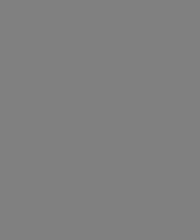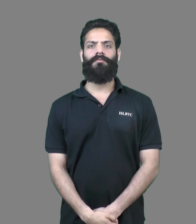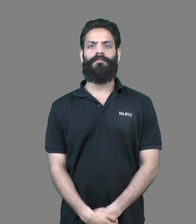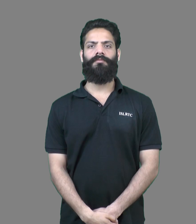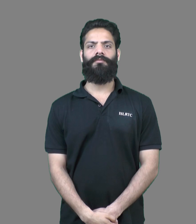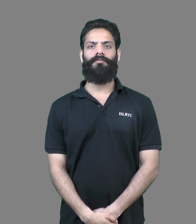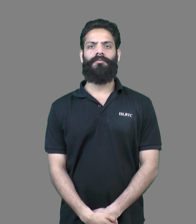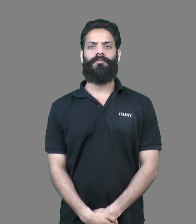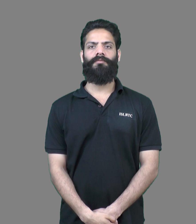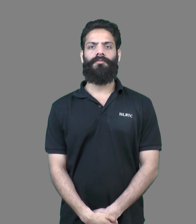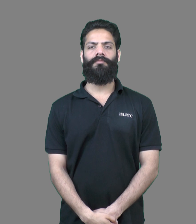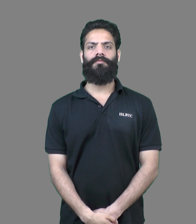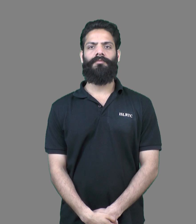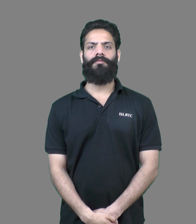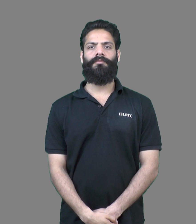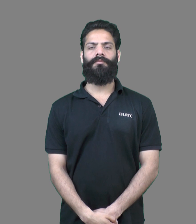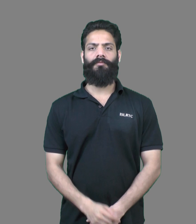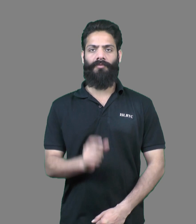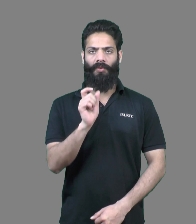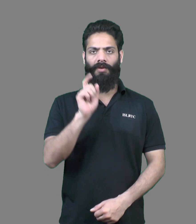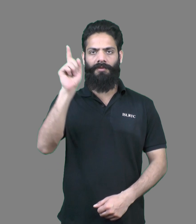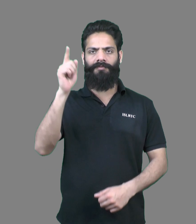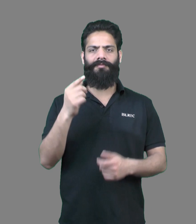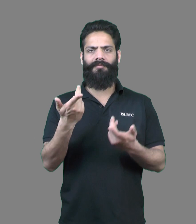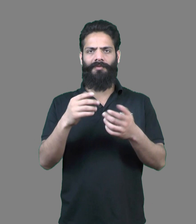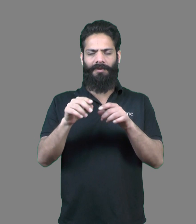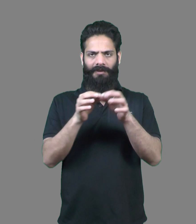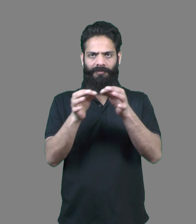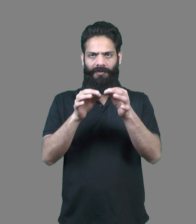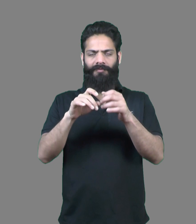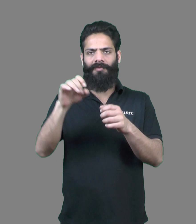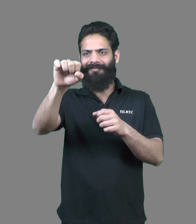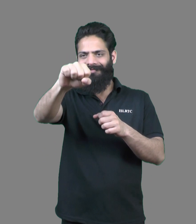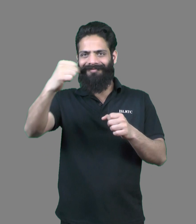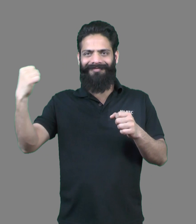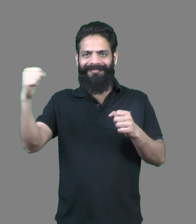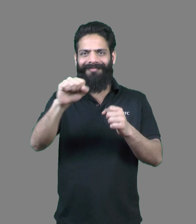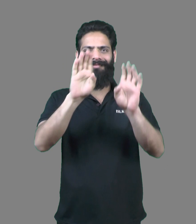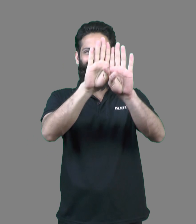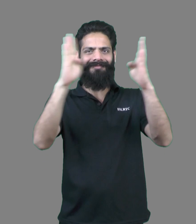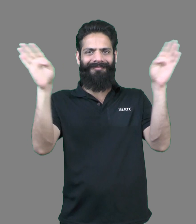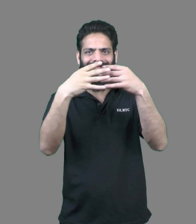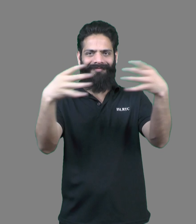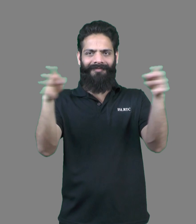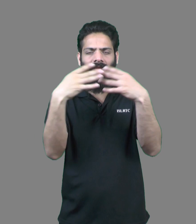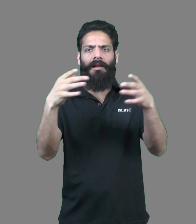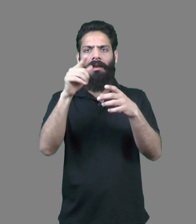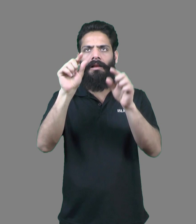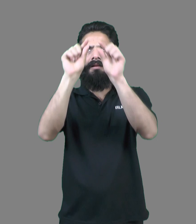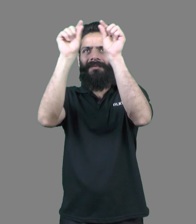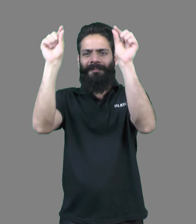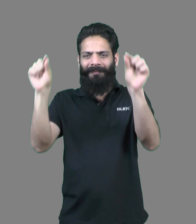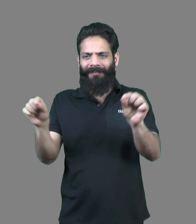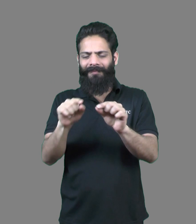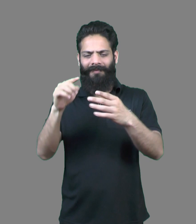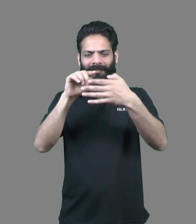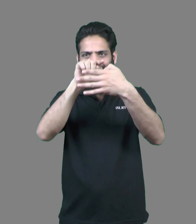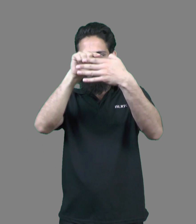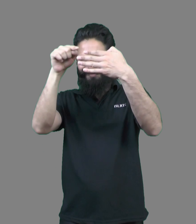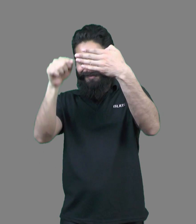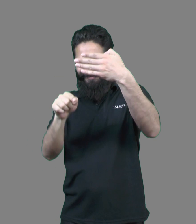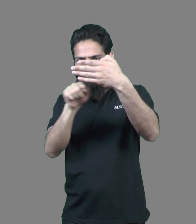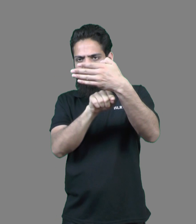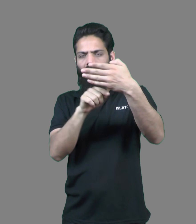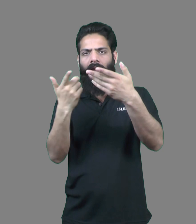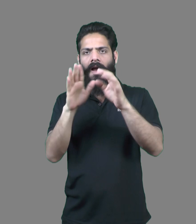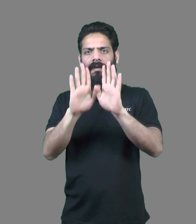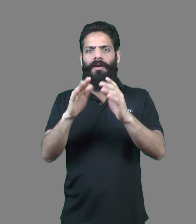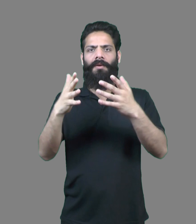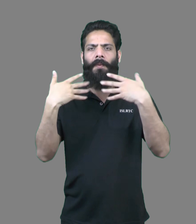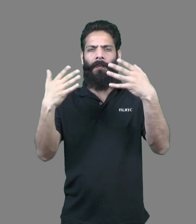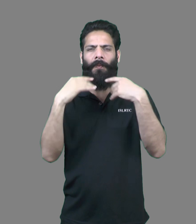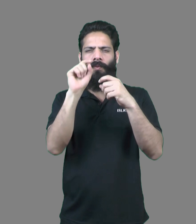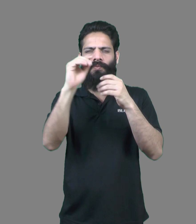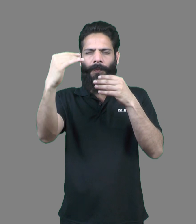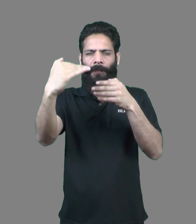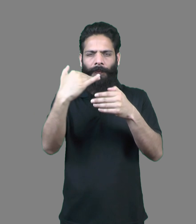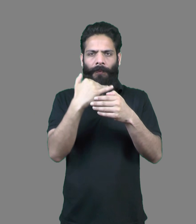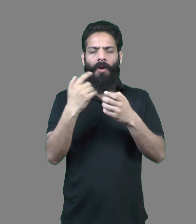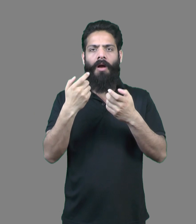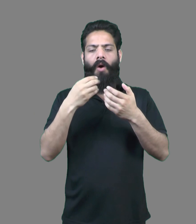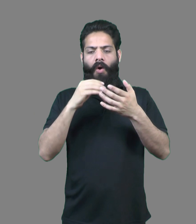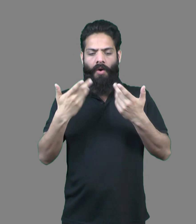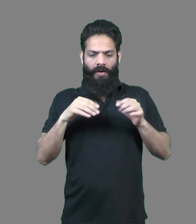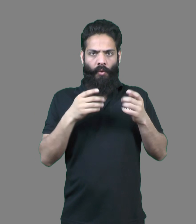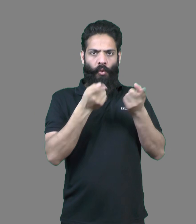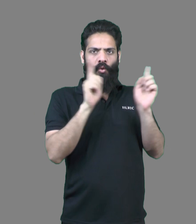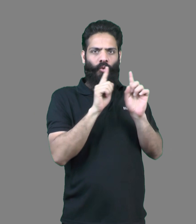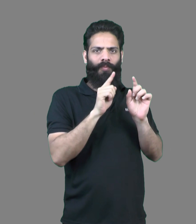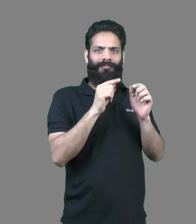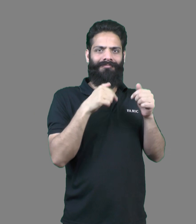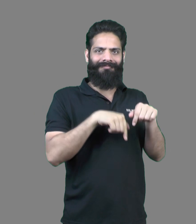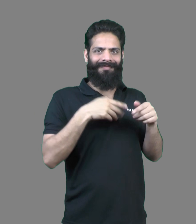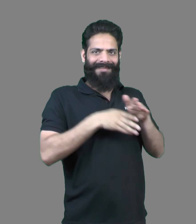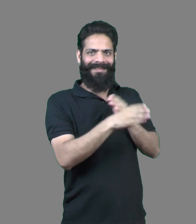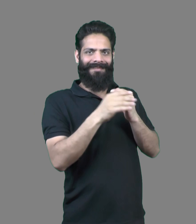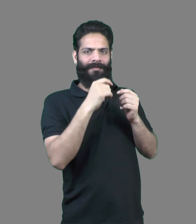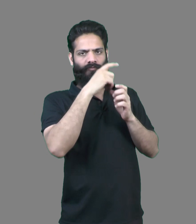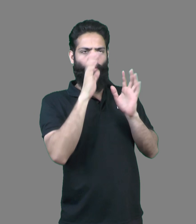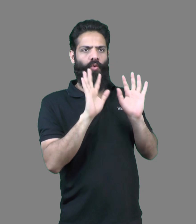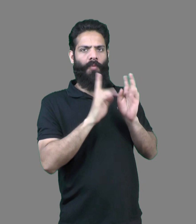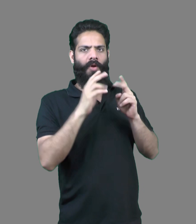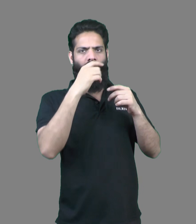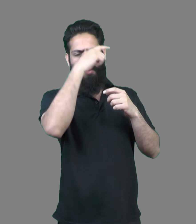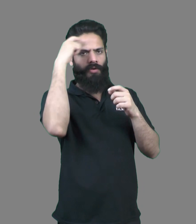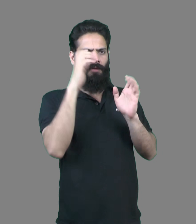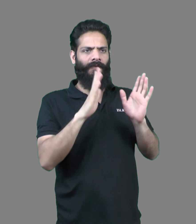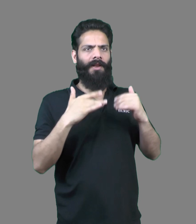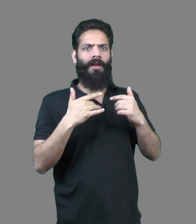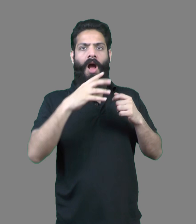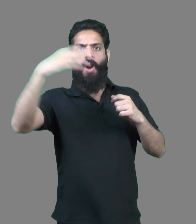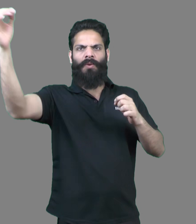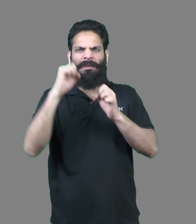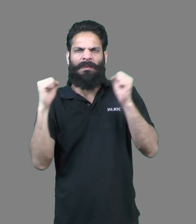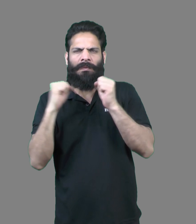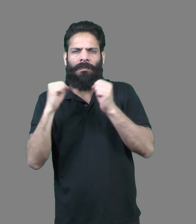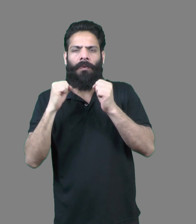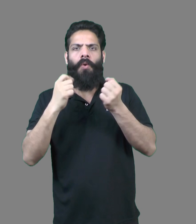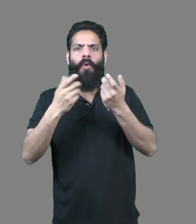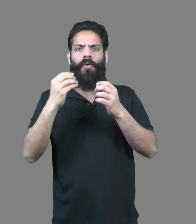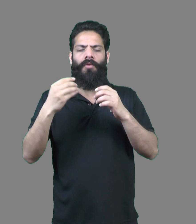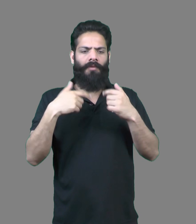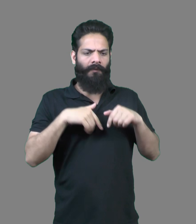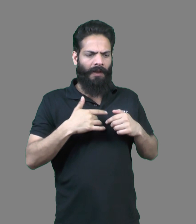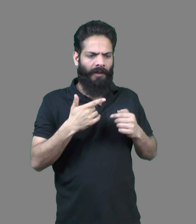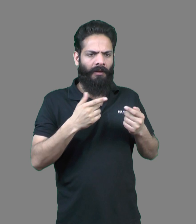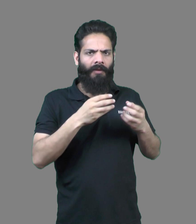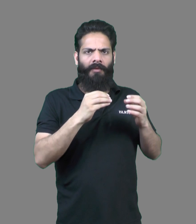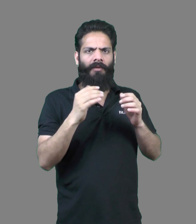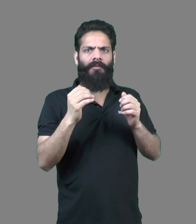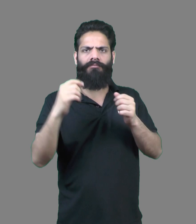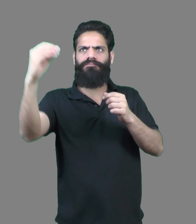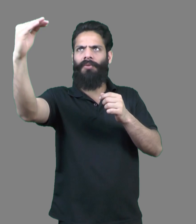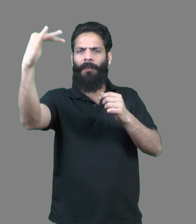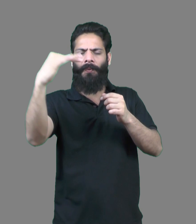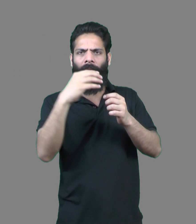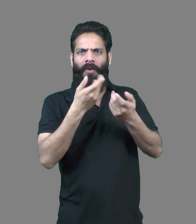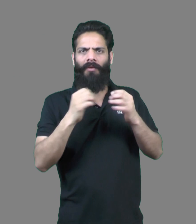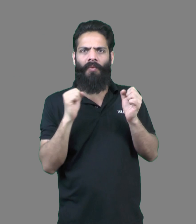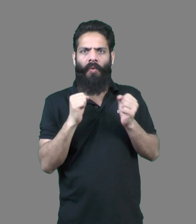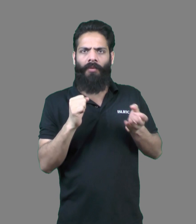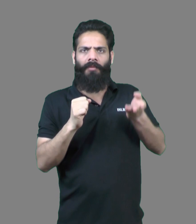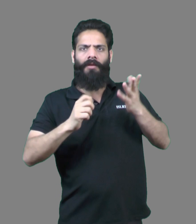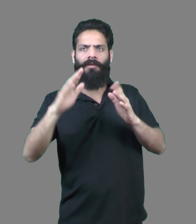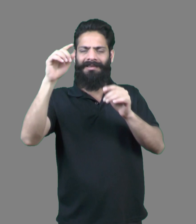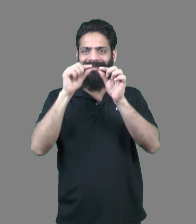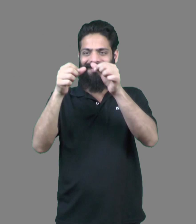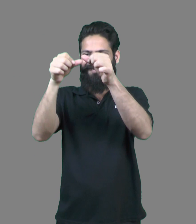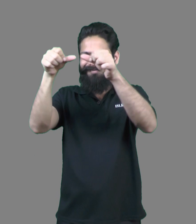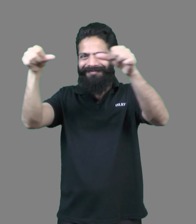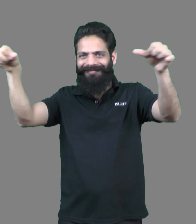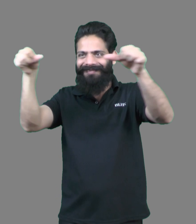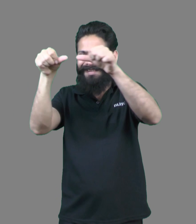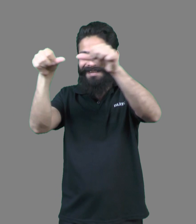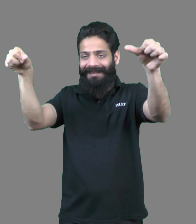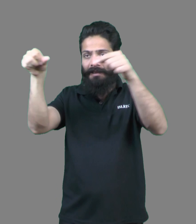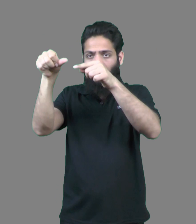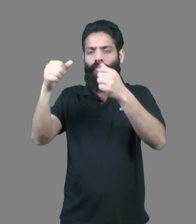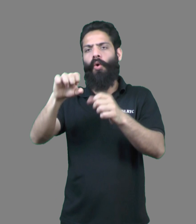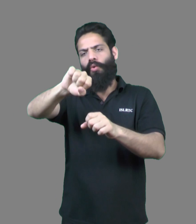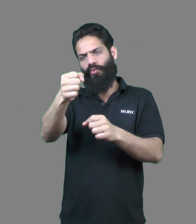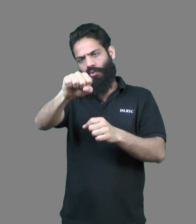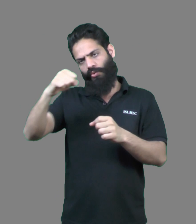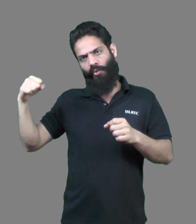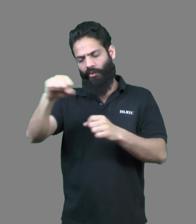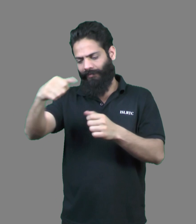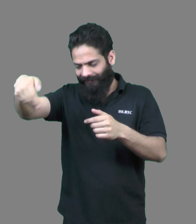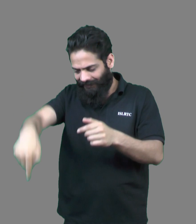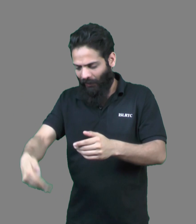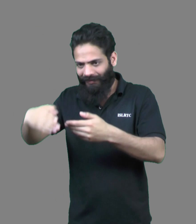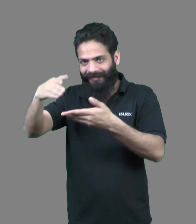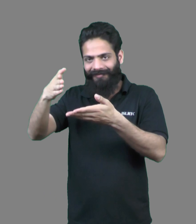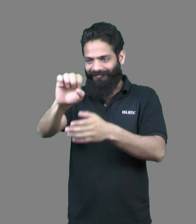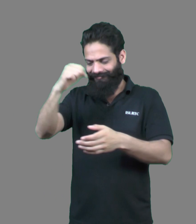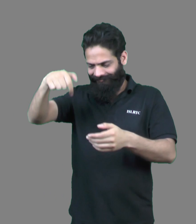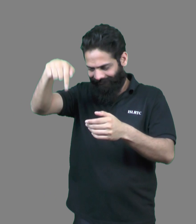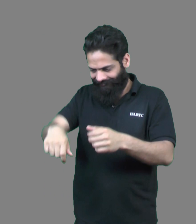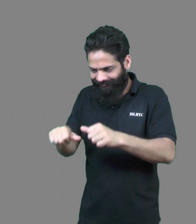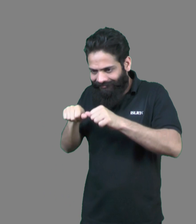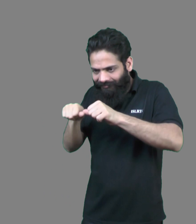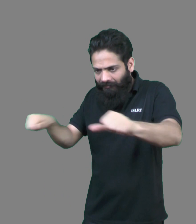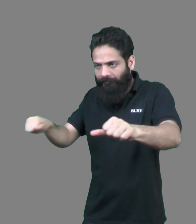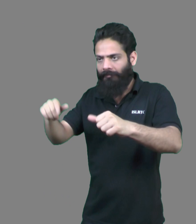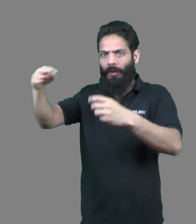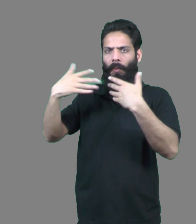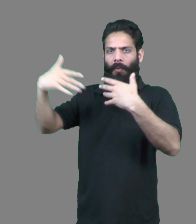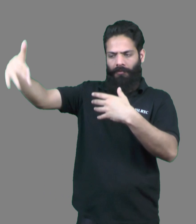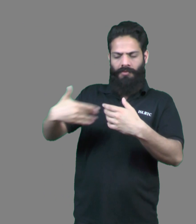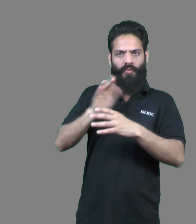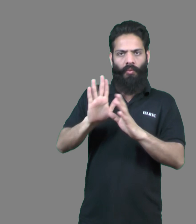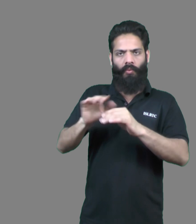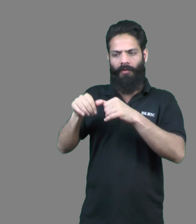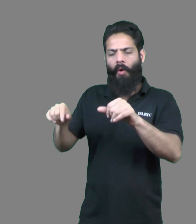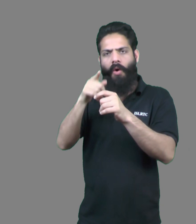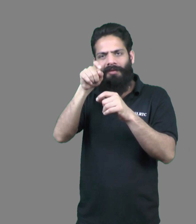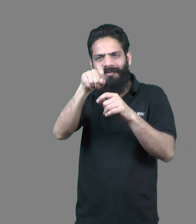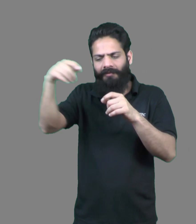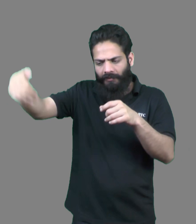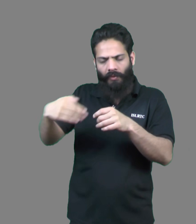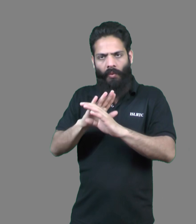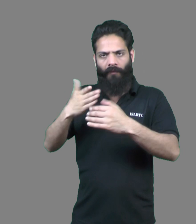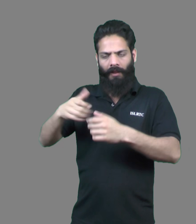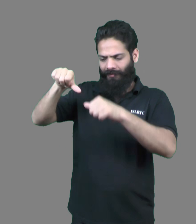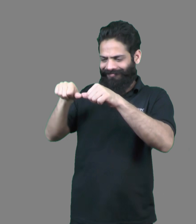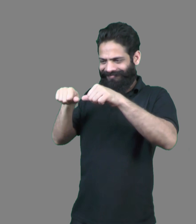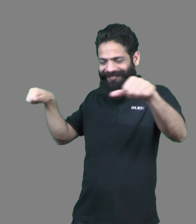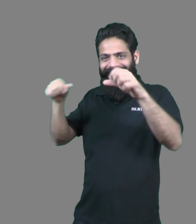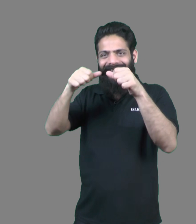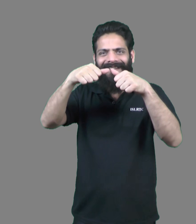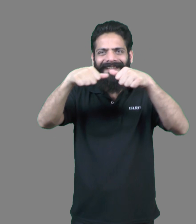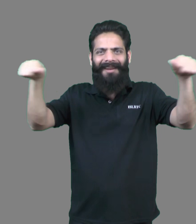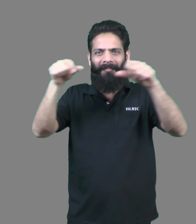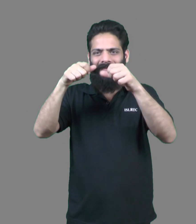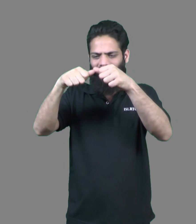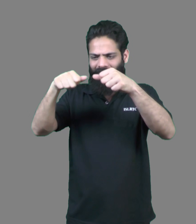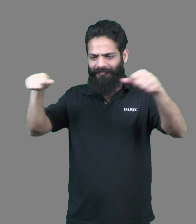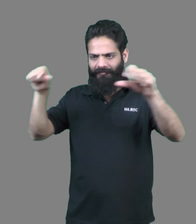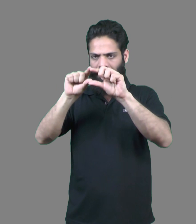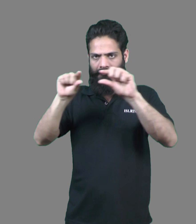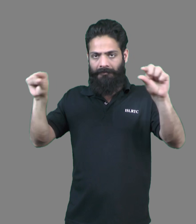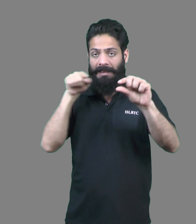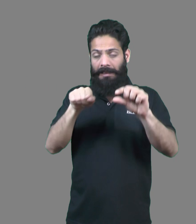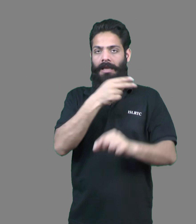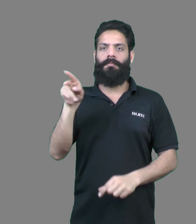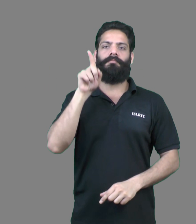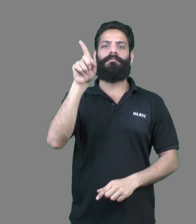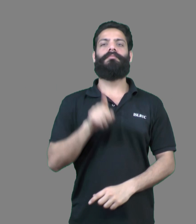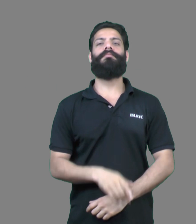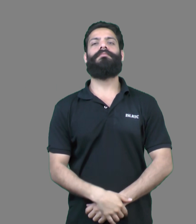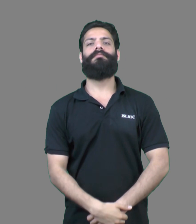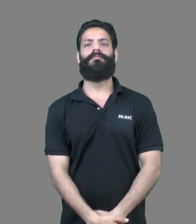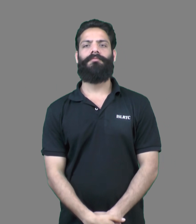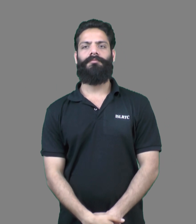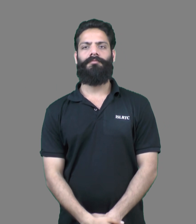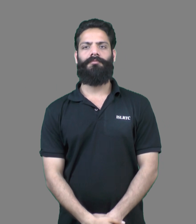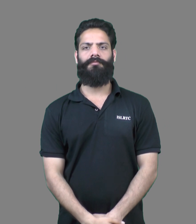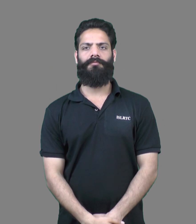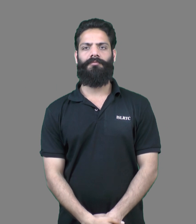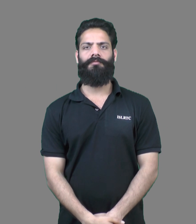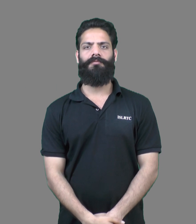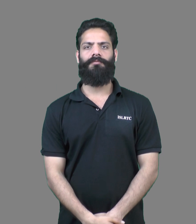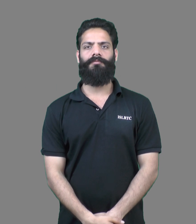Draught Proofing